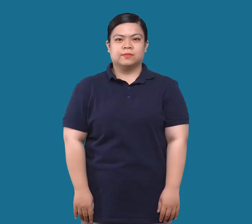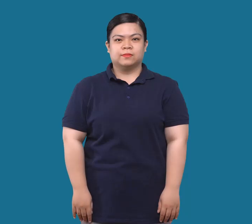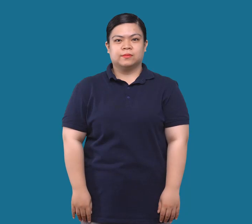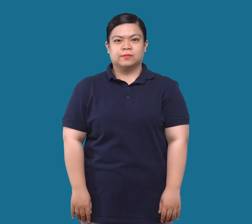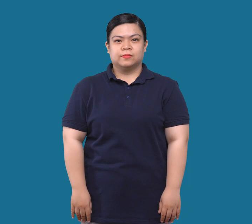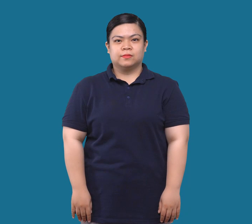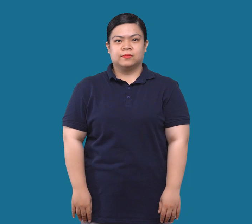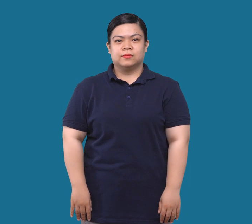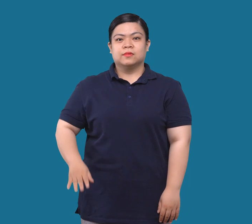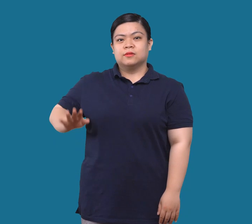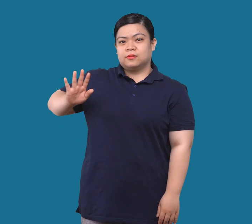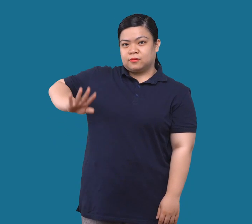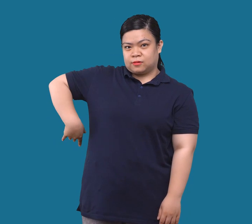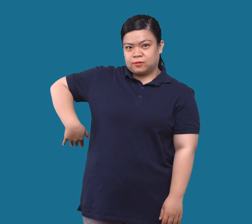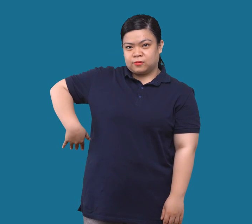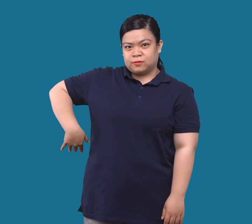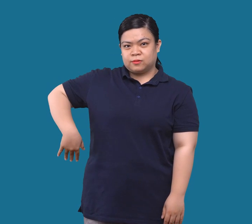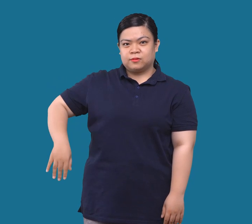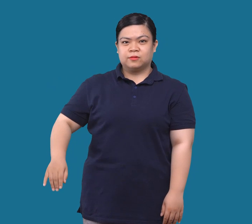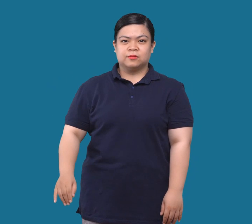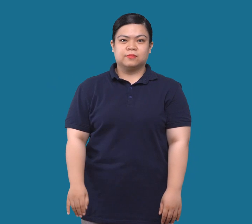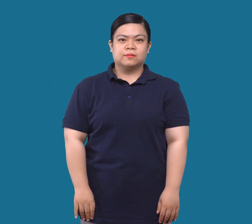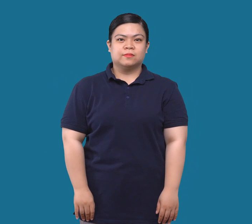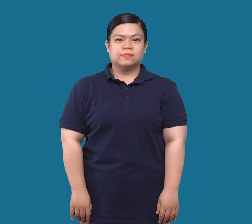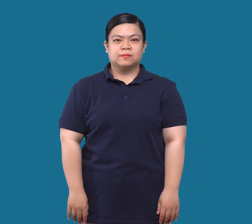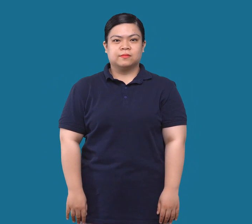sau